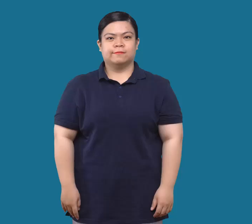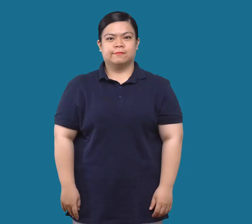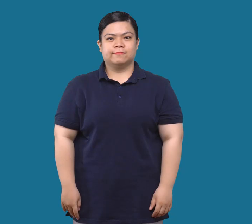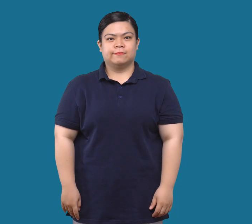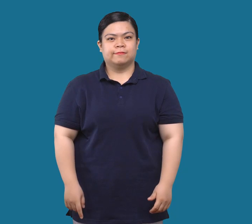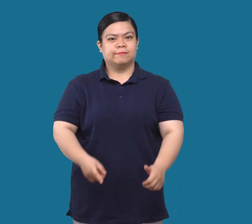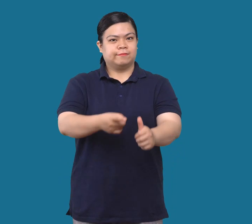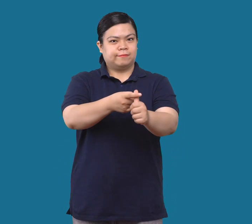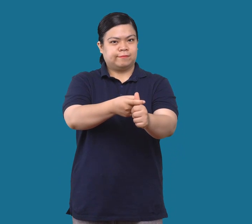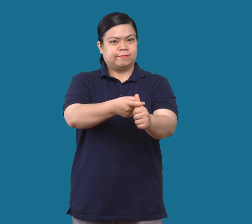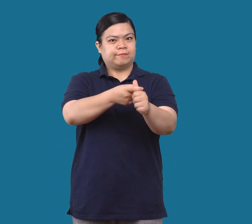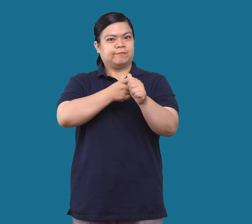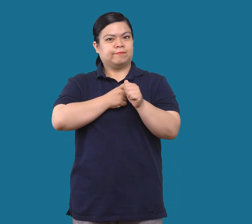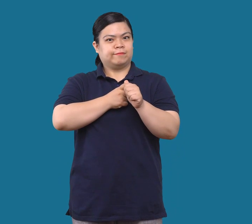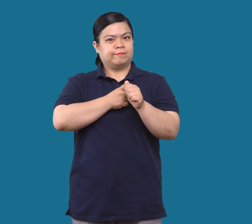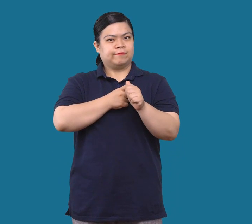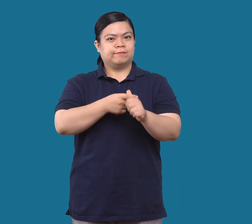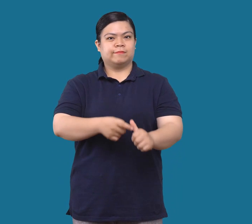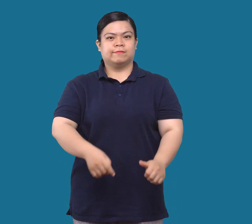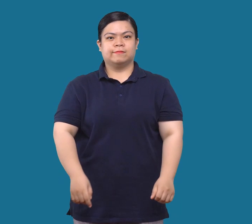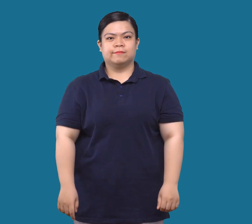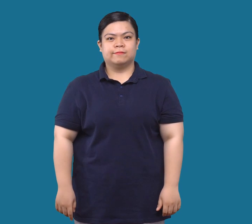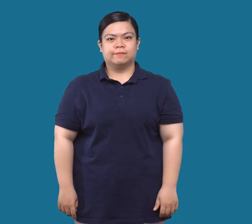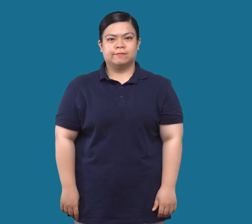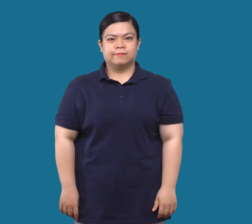tác động